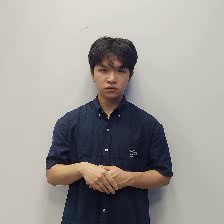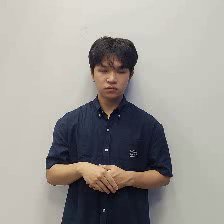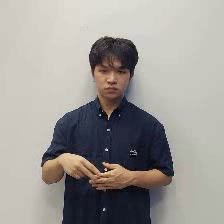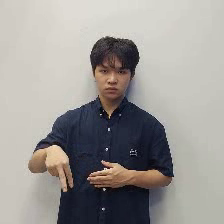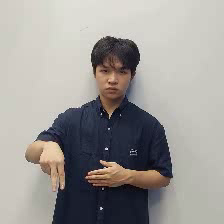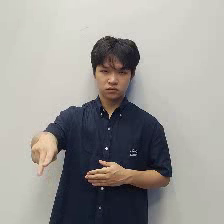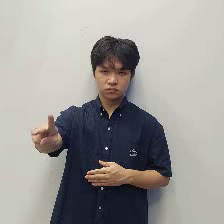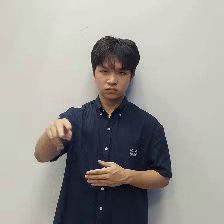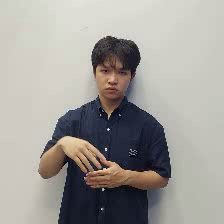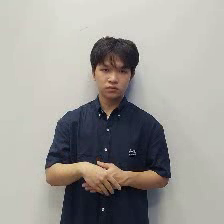Đi